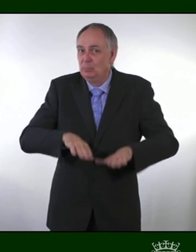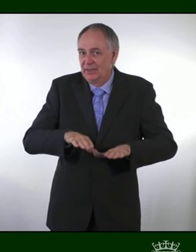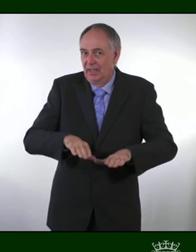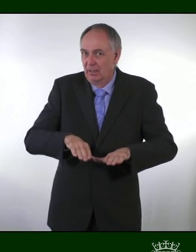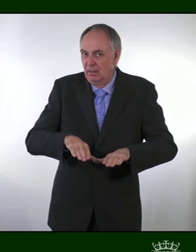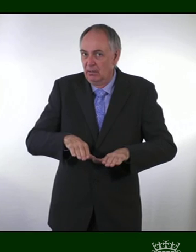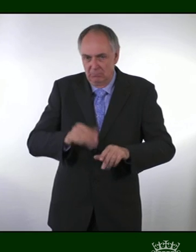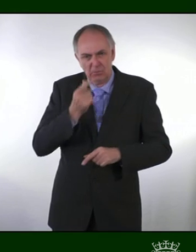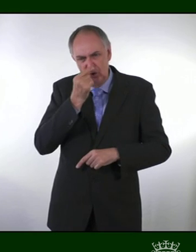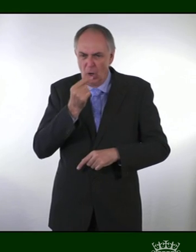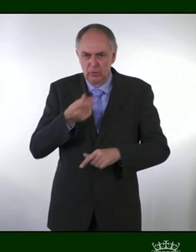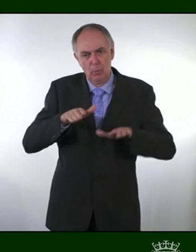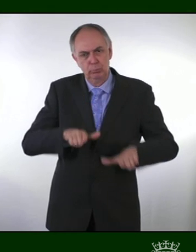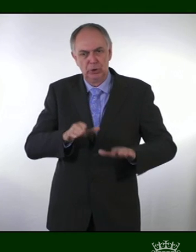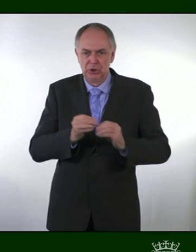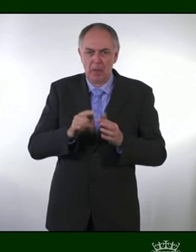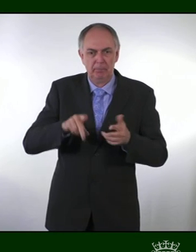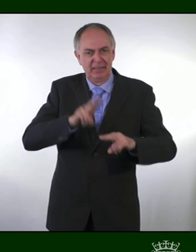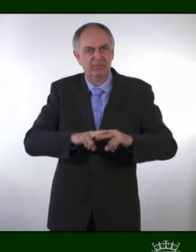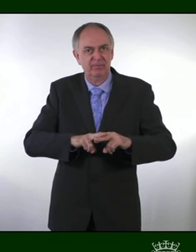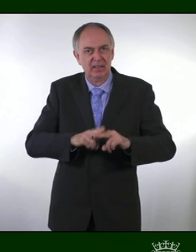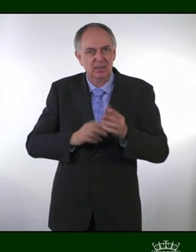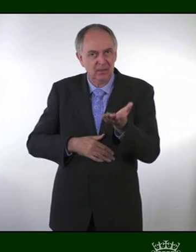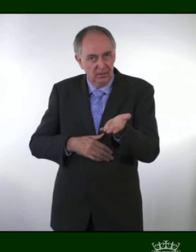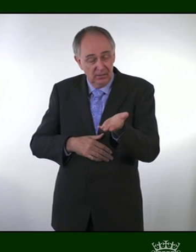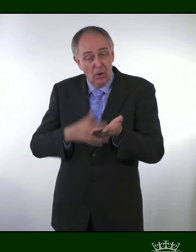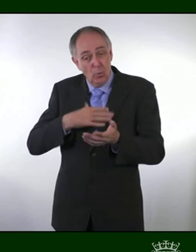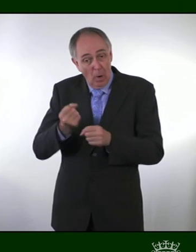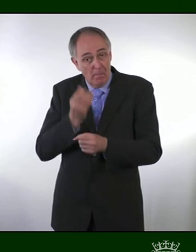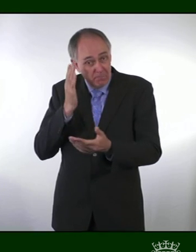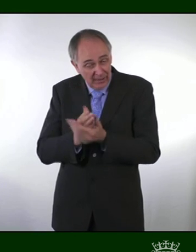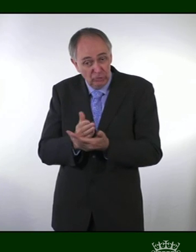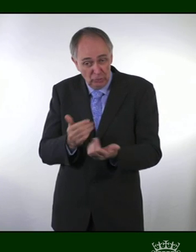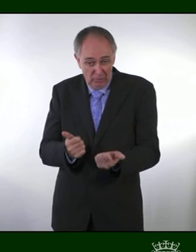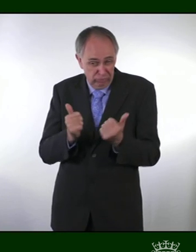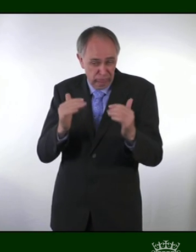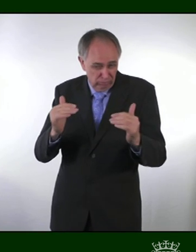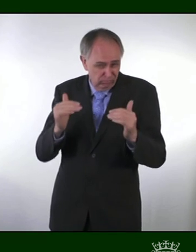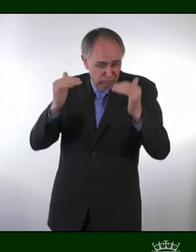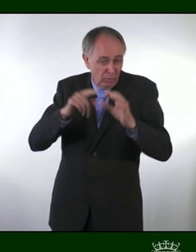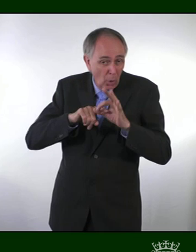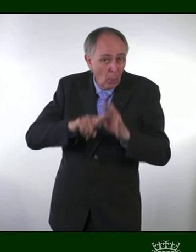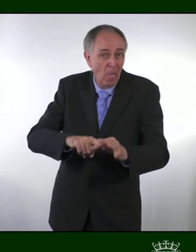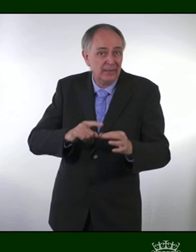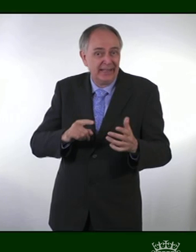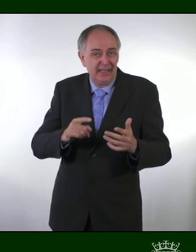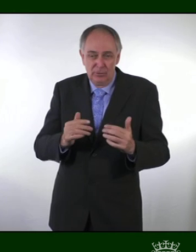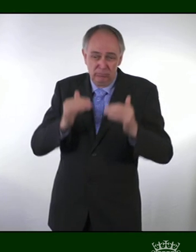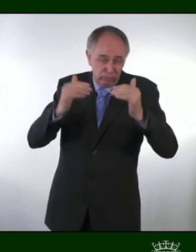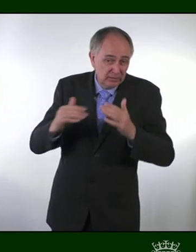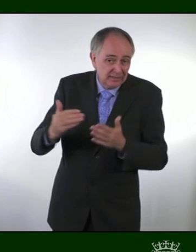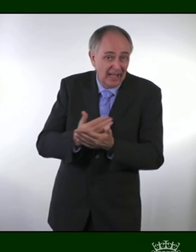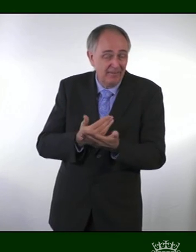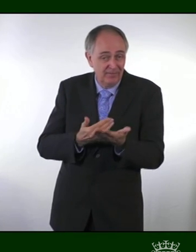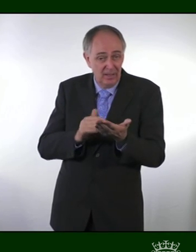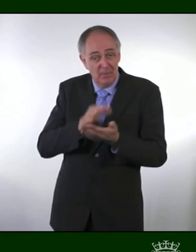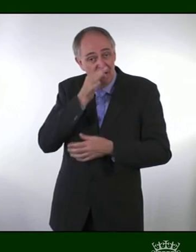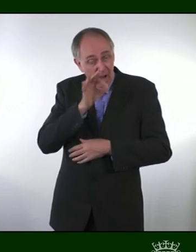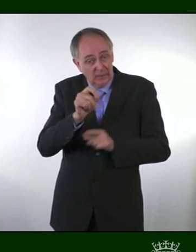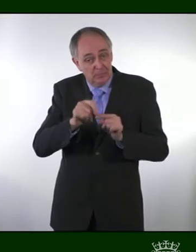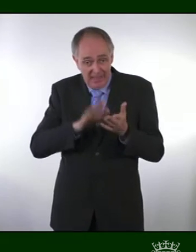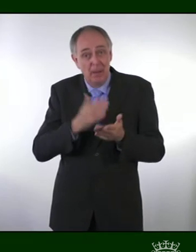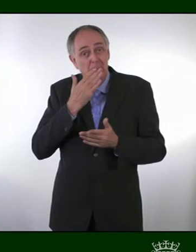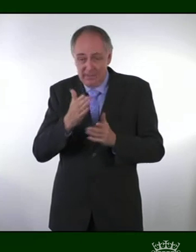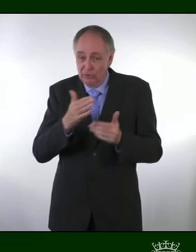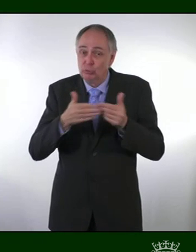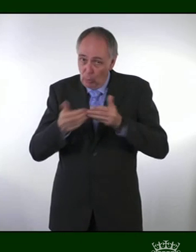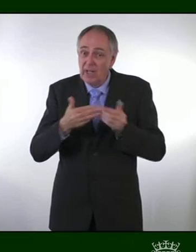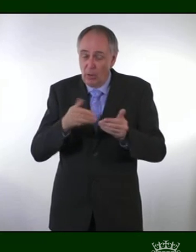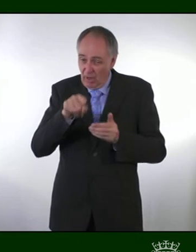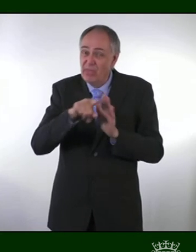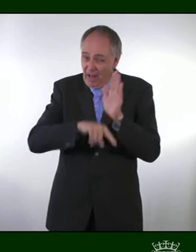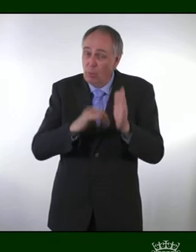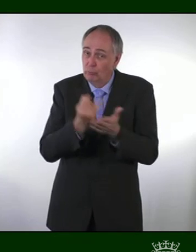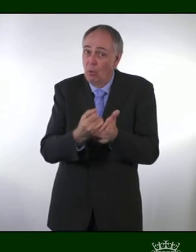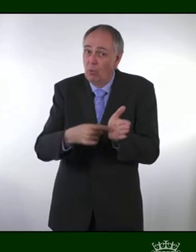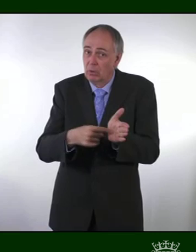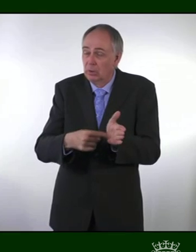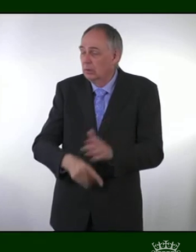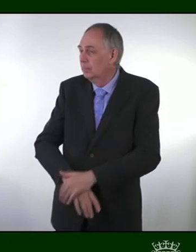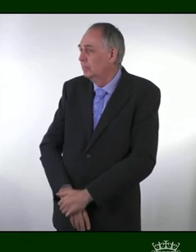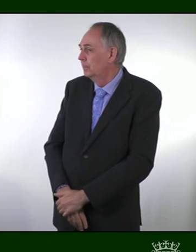If the Prime Minister is serious about maintaining food standards, especially in light of any future trade arrangements, will he do something to close that loophole?